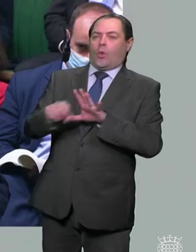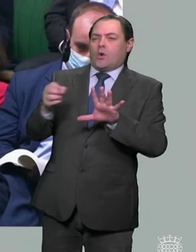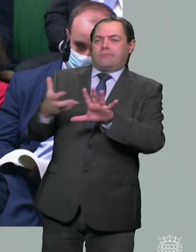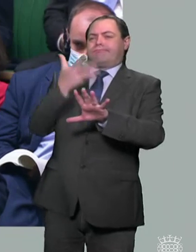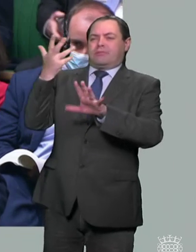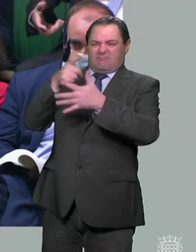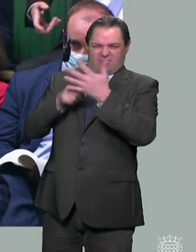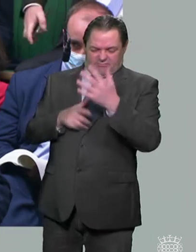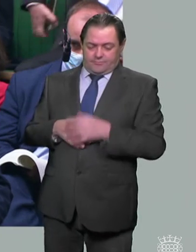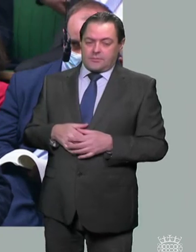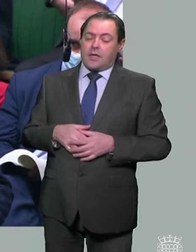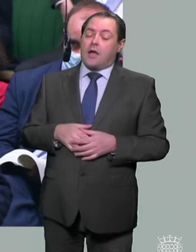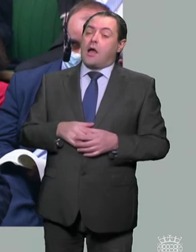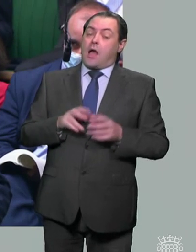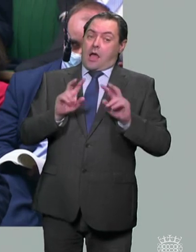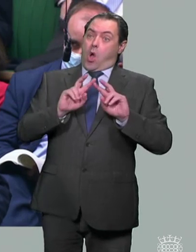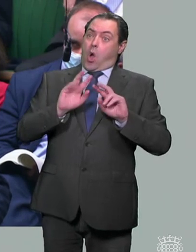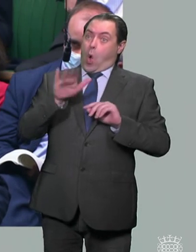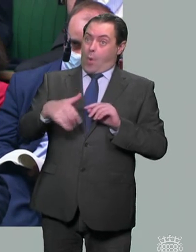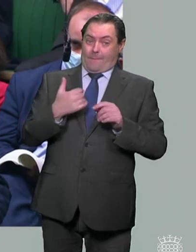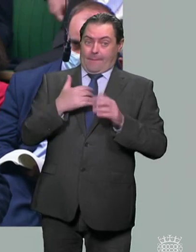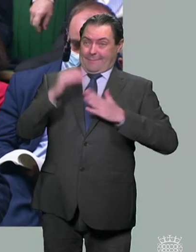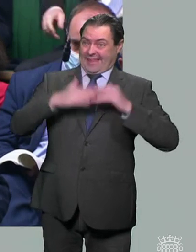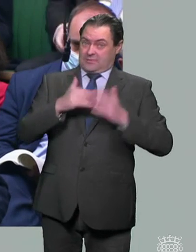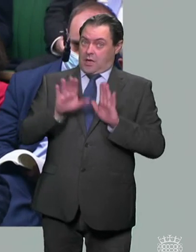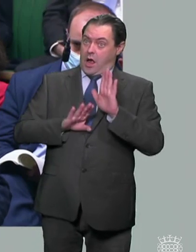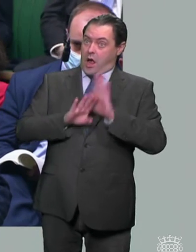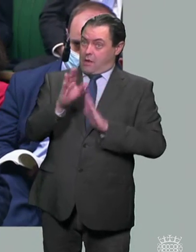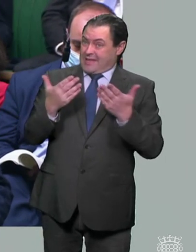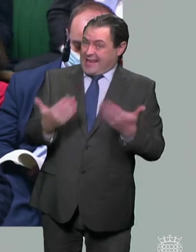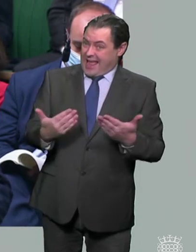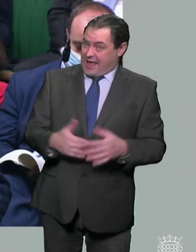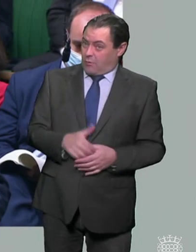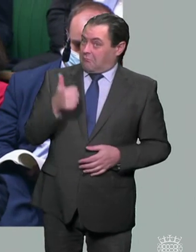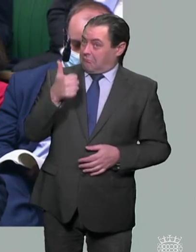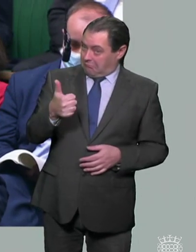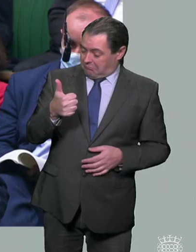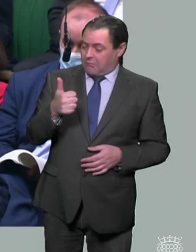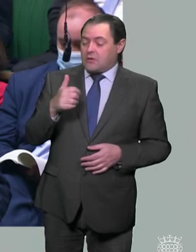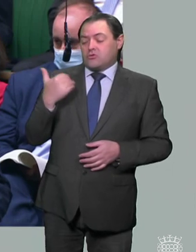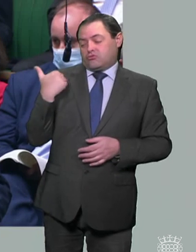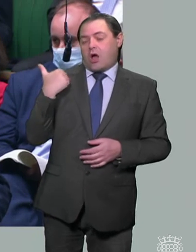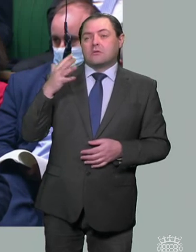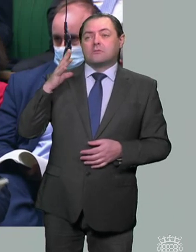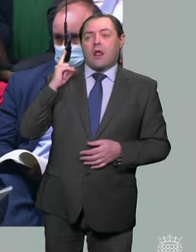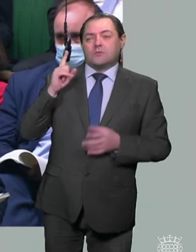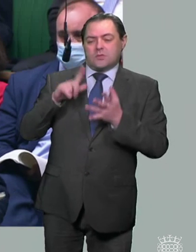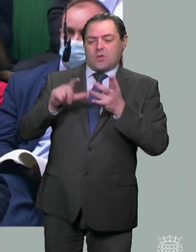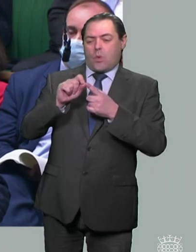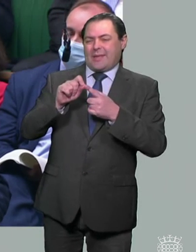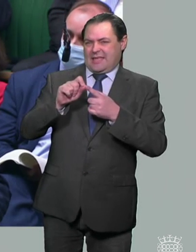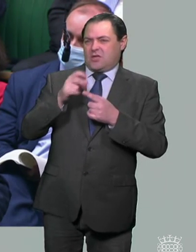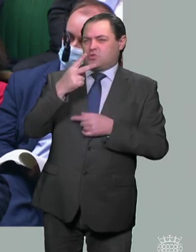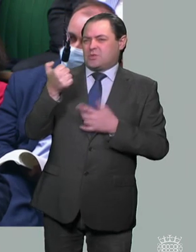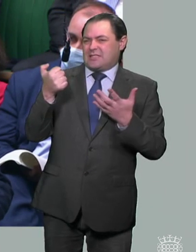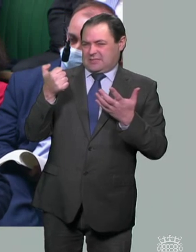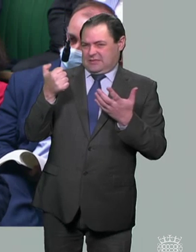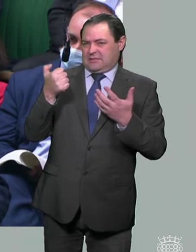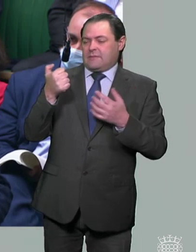However, now that we are building more homes than we have been for many years, can we build on the success of COP26?